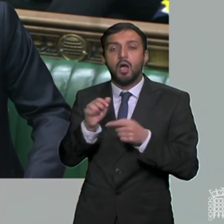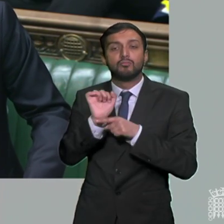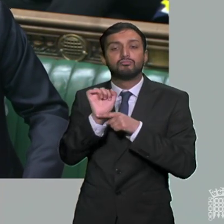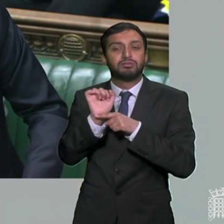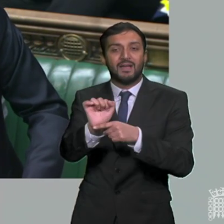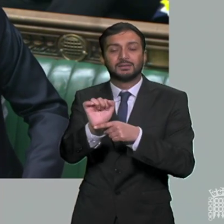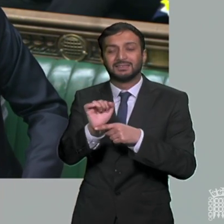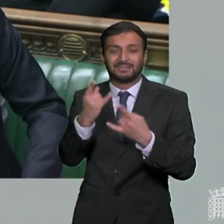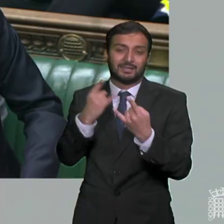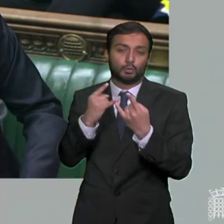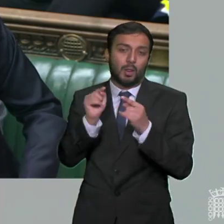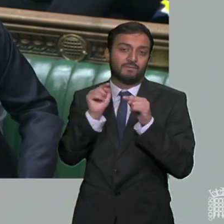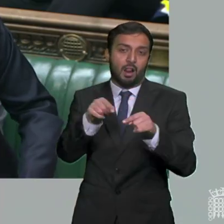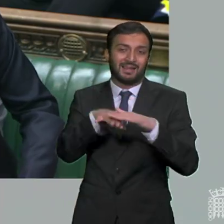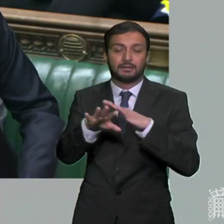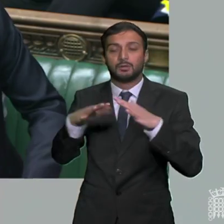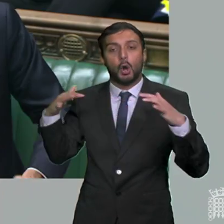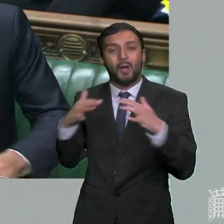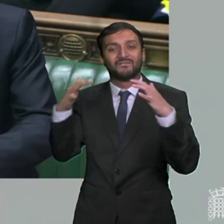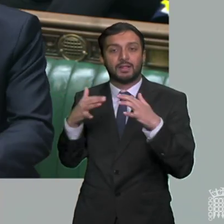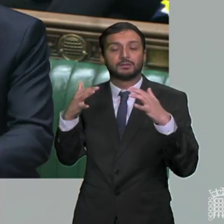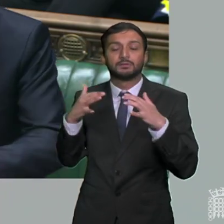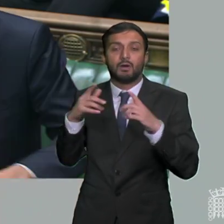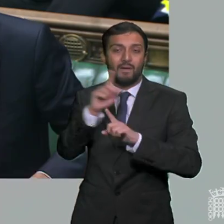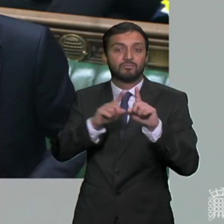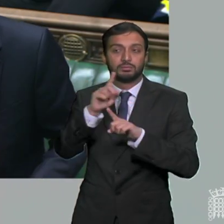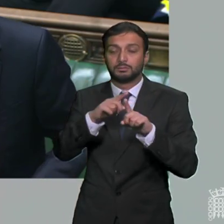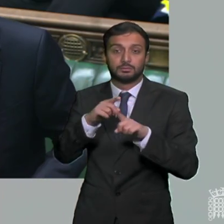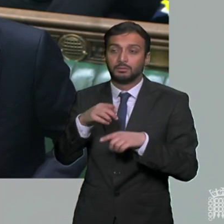It was an incredible success and I pay tribute to all those involved.